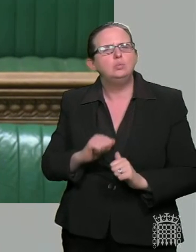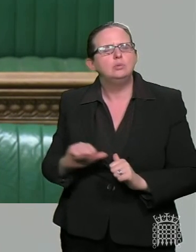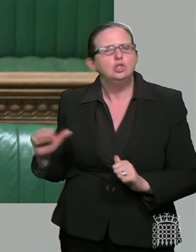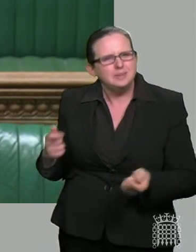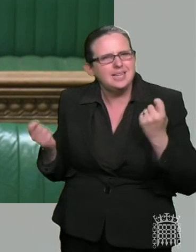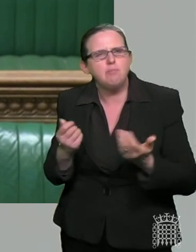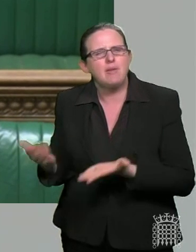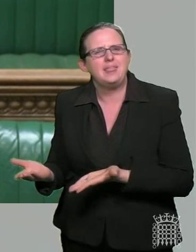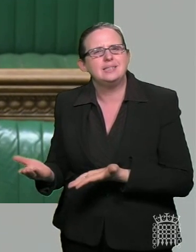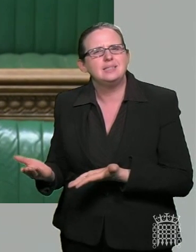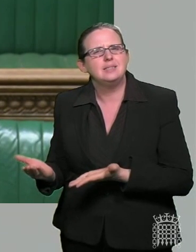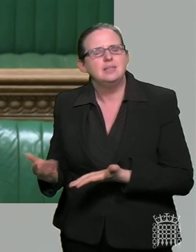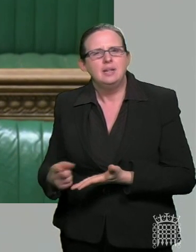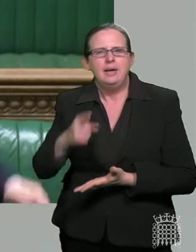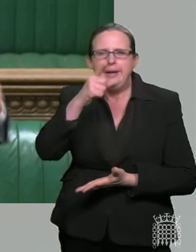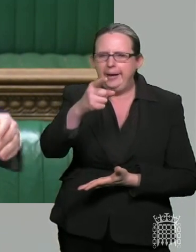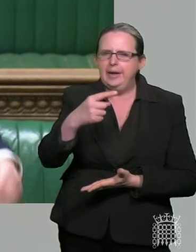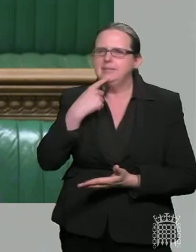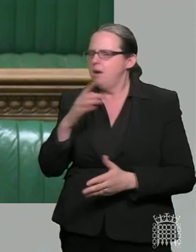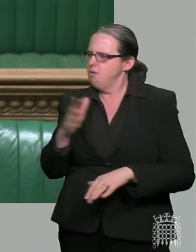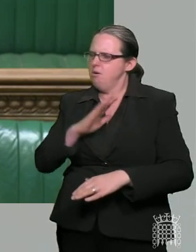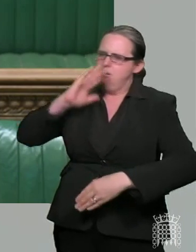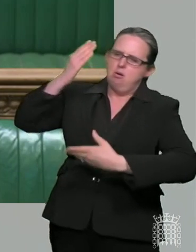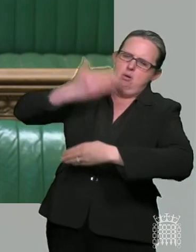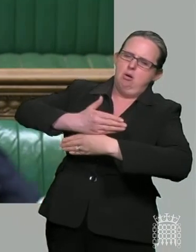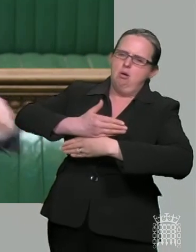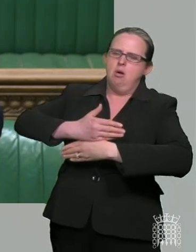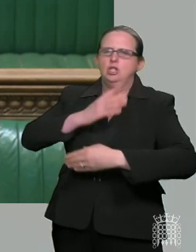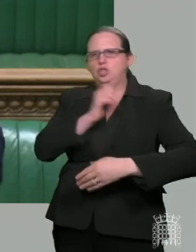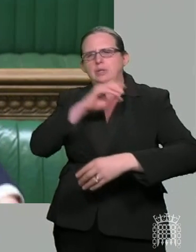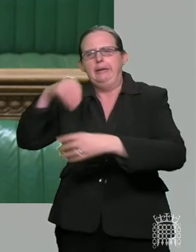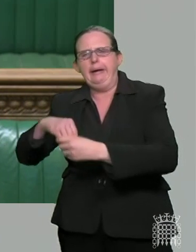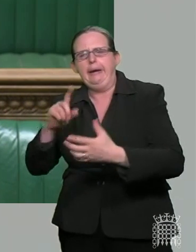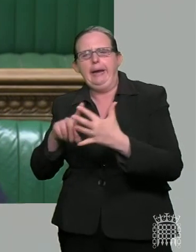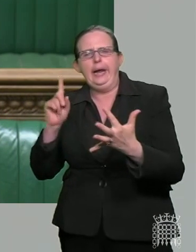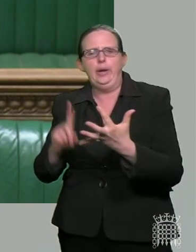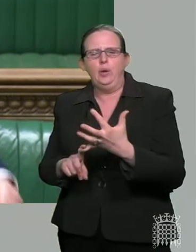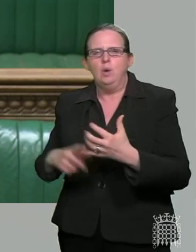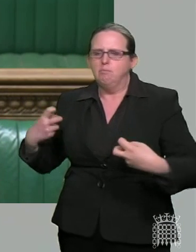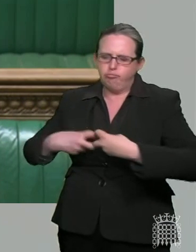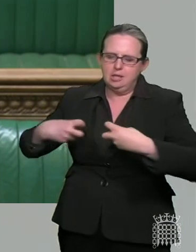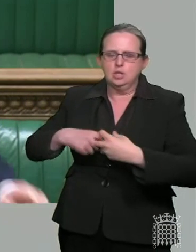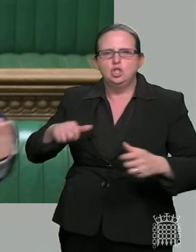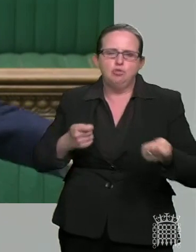All he does is call for us to pull up the drawbridge and go back into the EU to be run by Brussels.